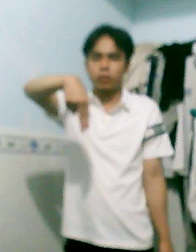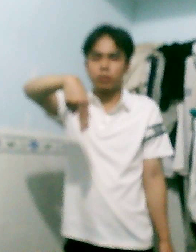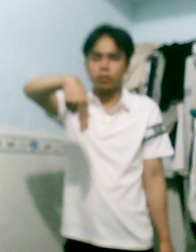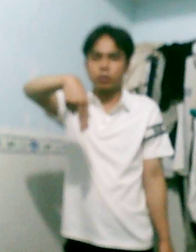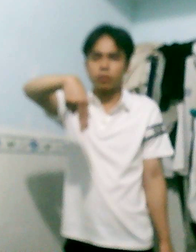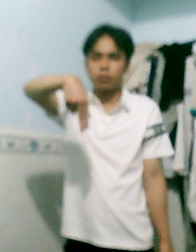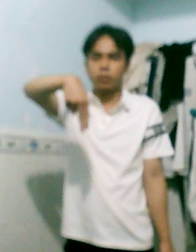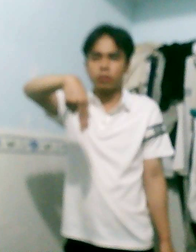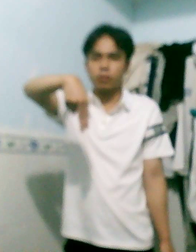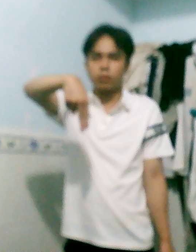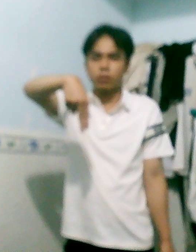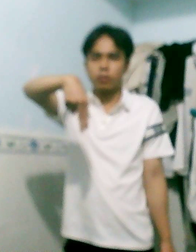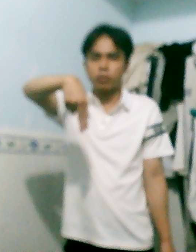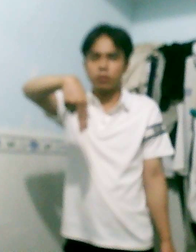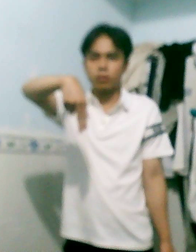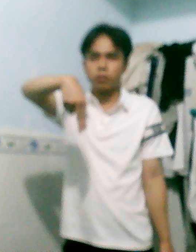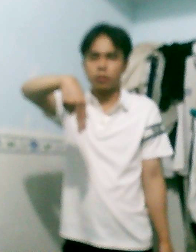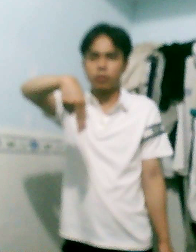n